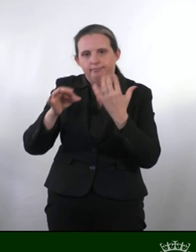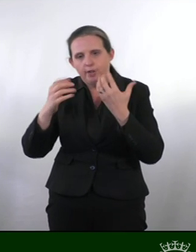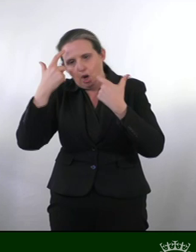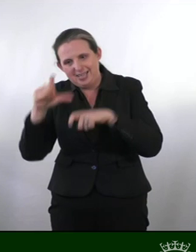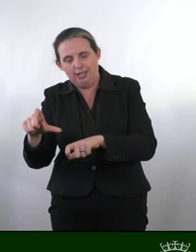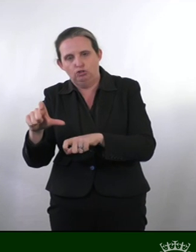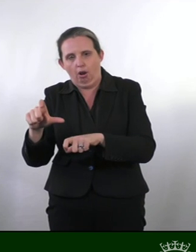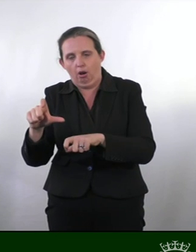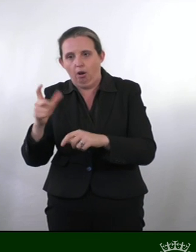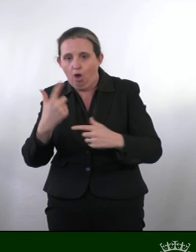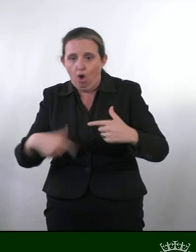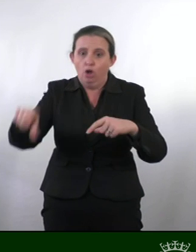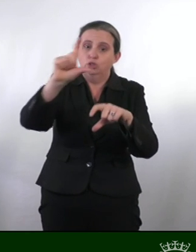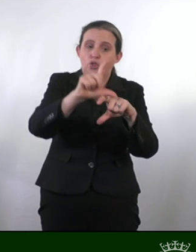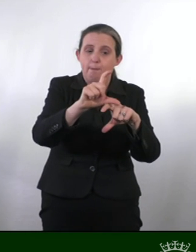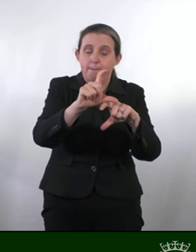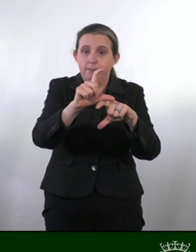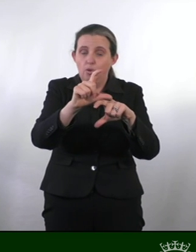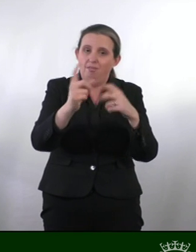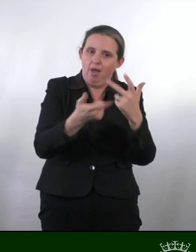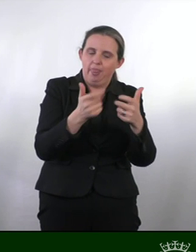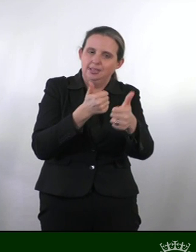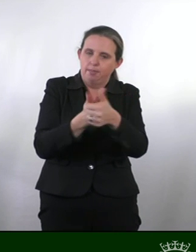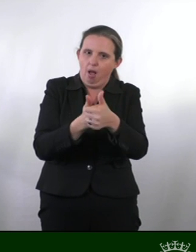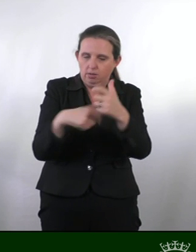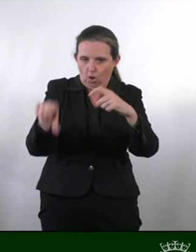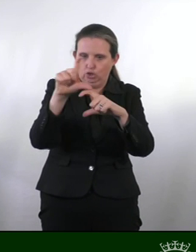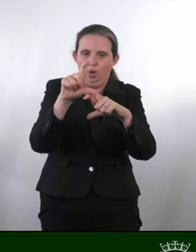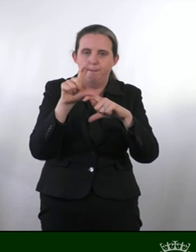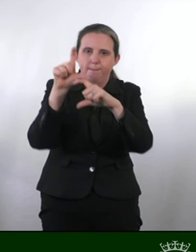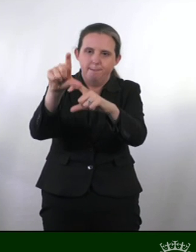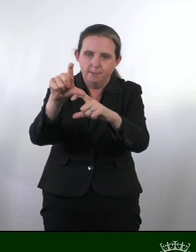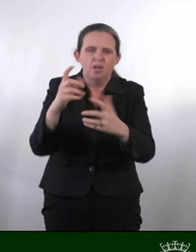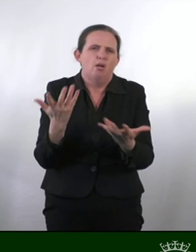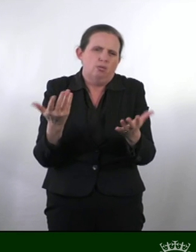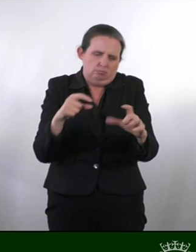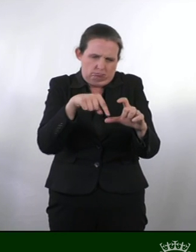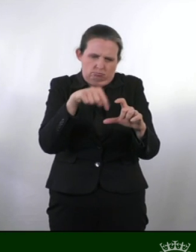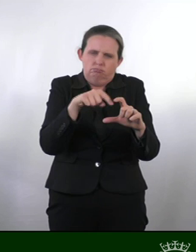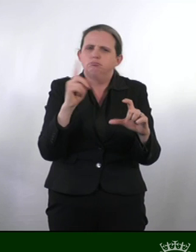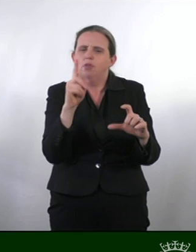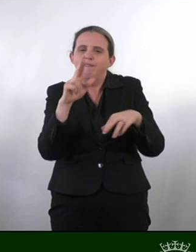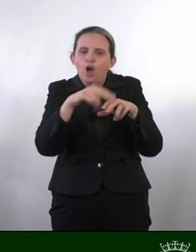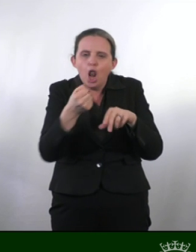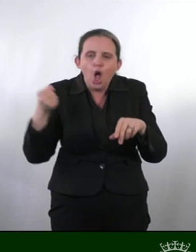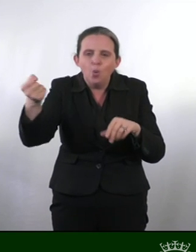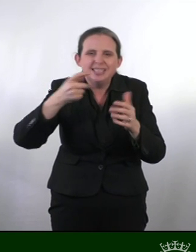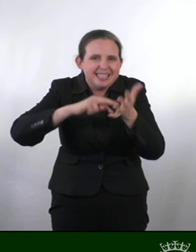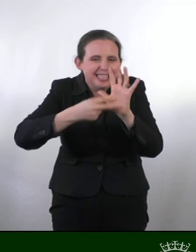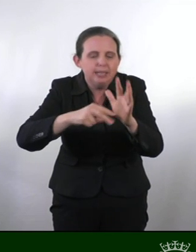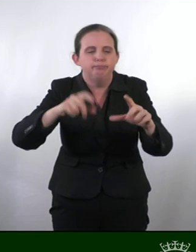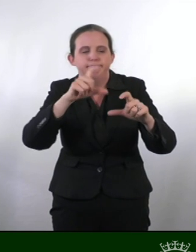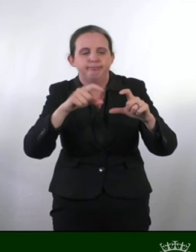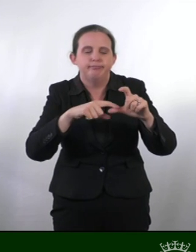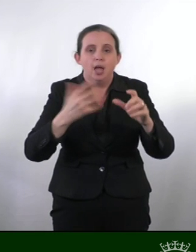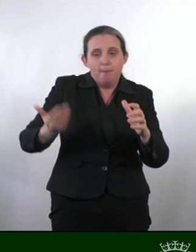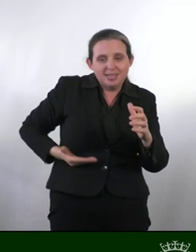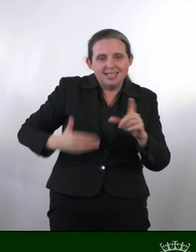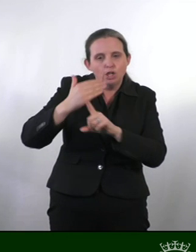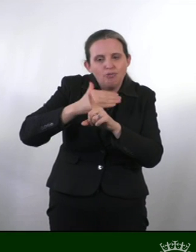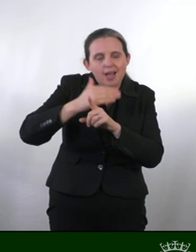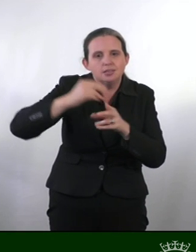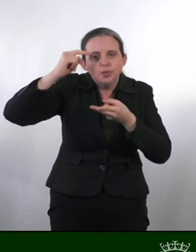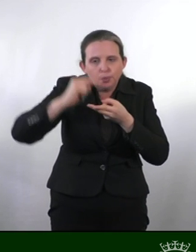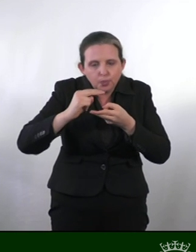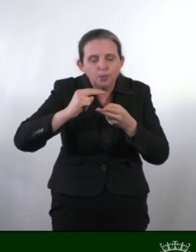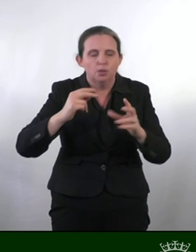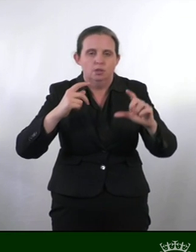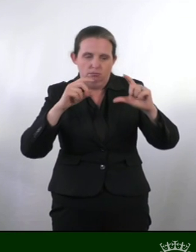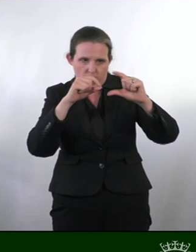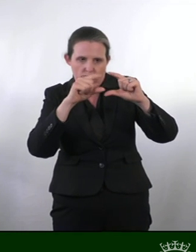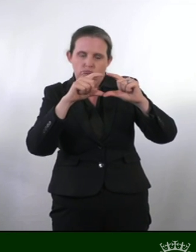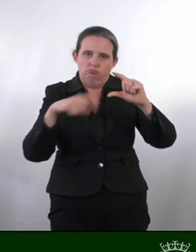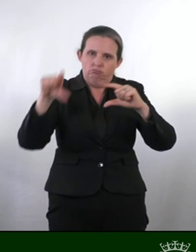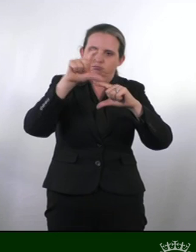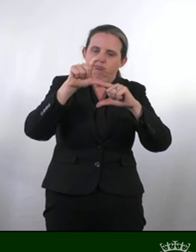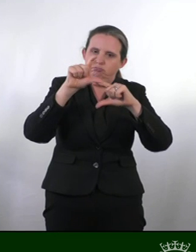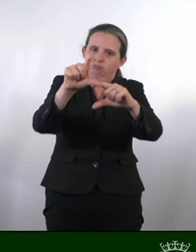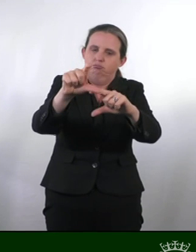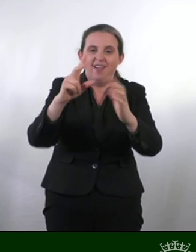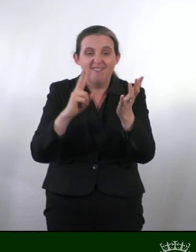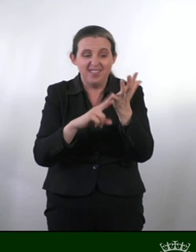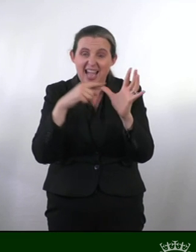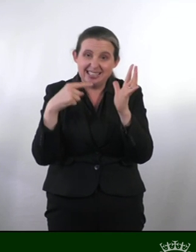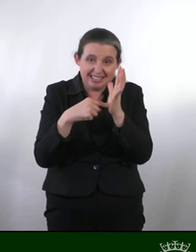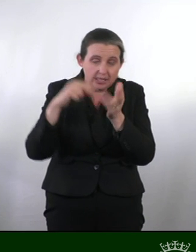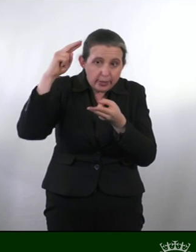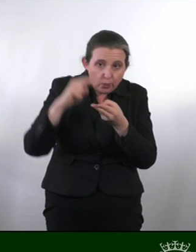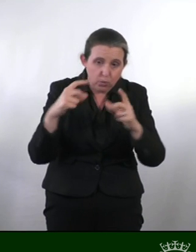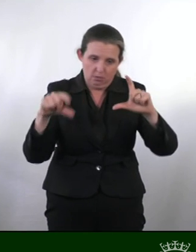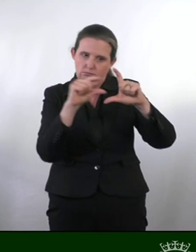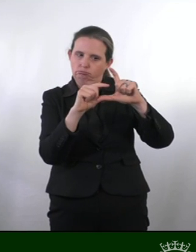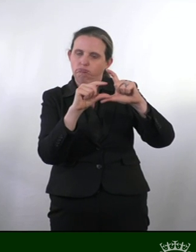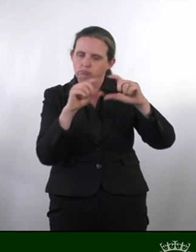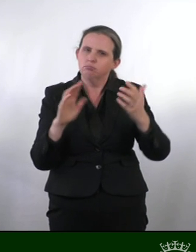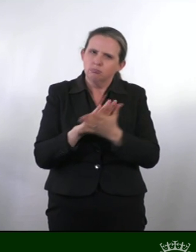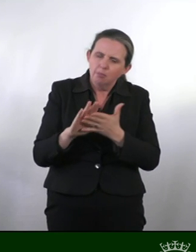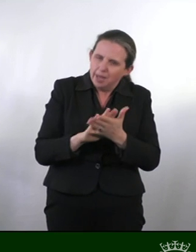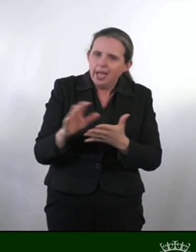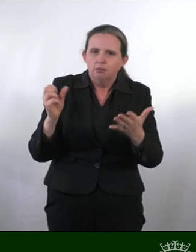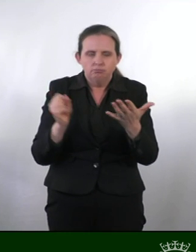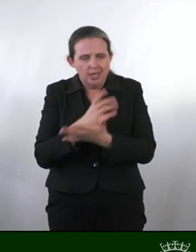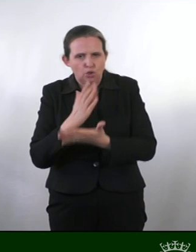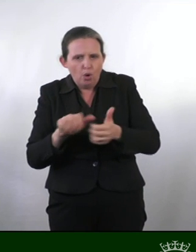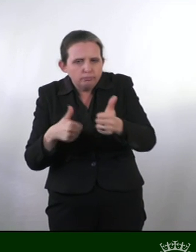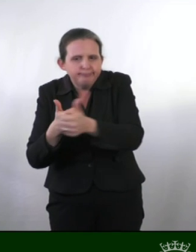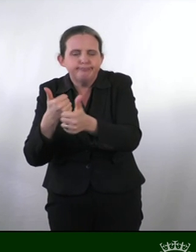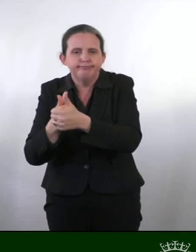That is on top of the support that we have given via furlough, obviously, and via business rates and the cuts in VAT, which were intended to support the hospitality sector as well.